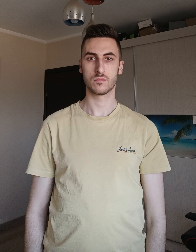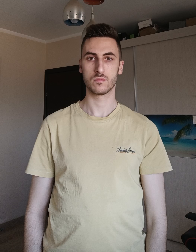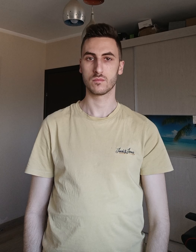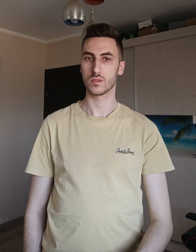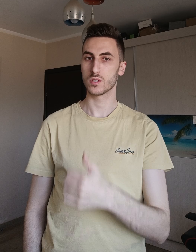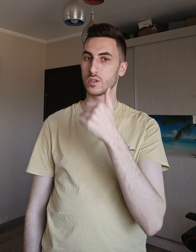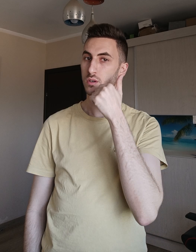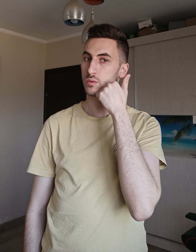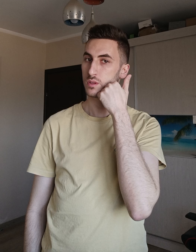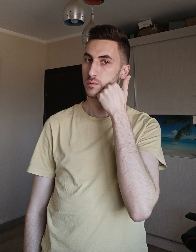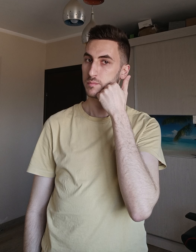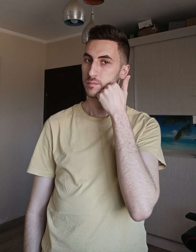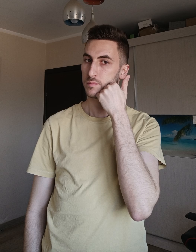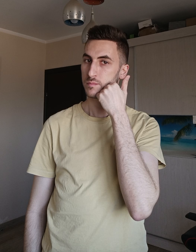שירותים